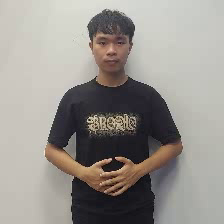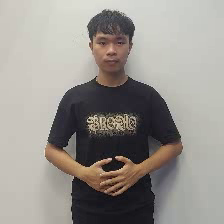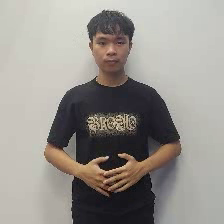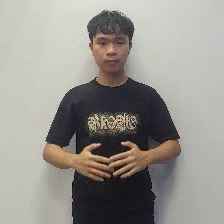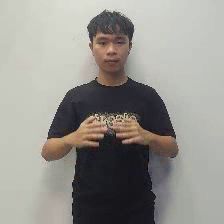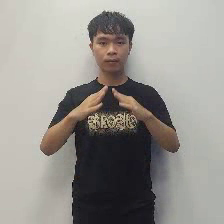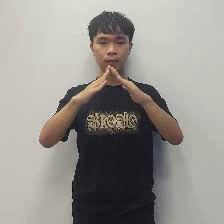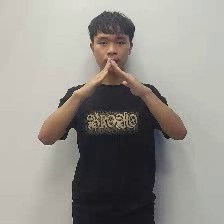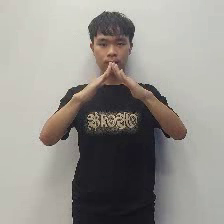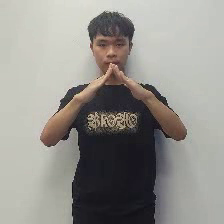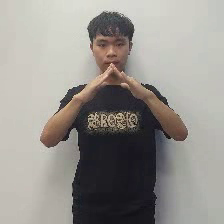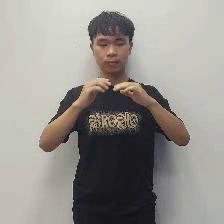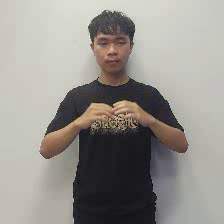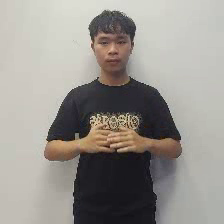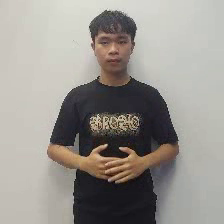Nhà